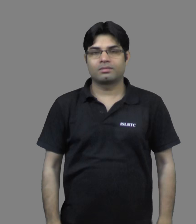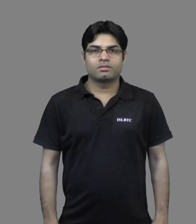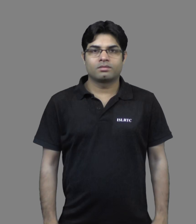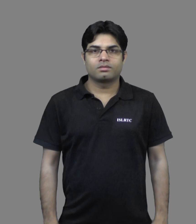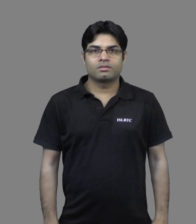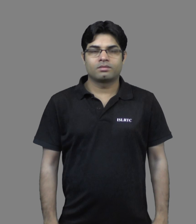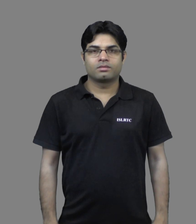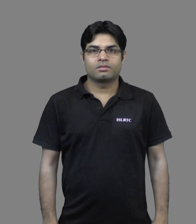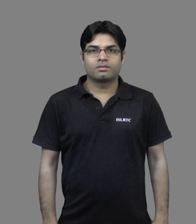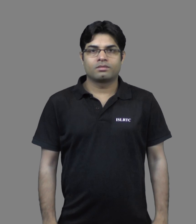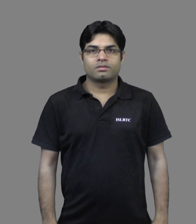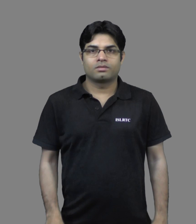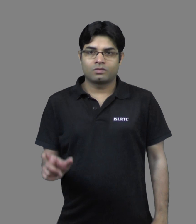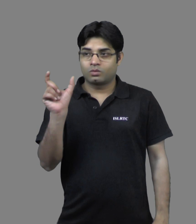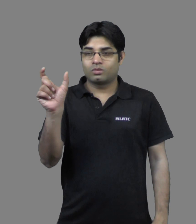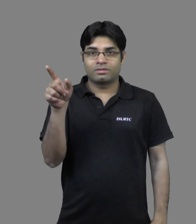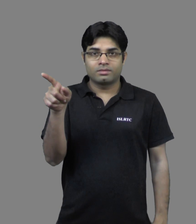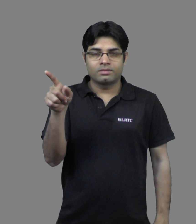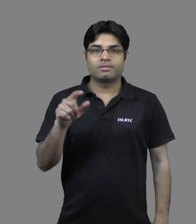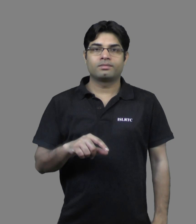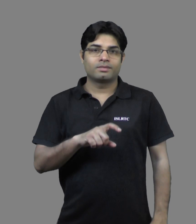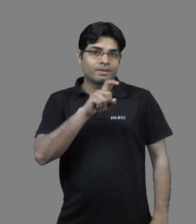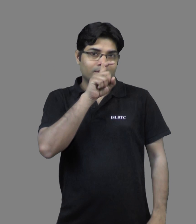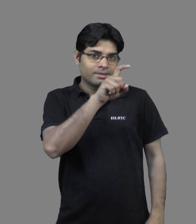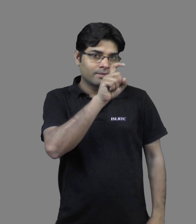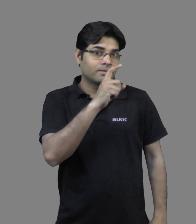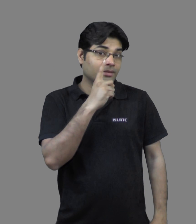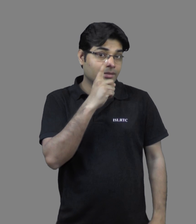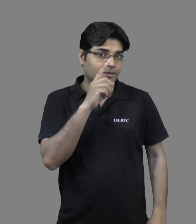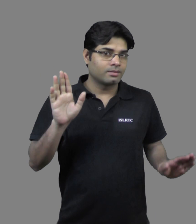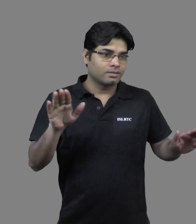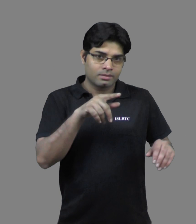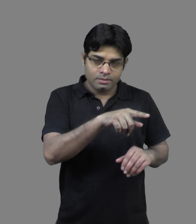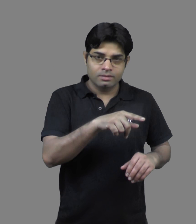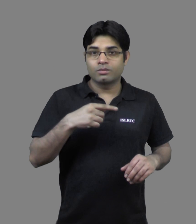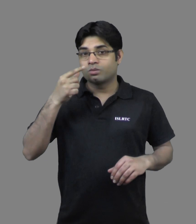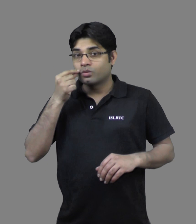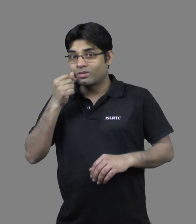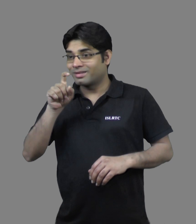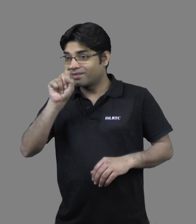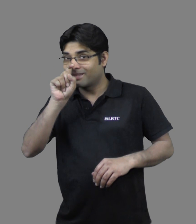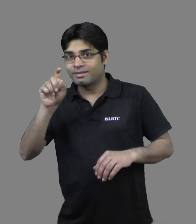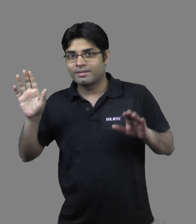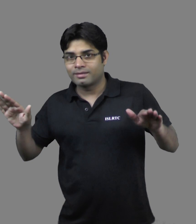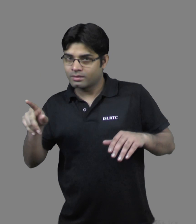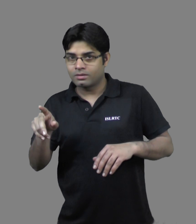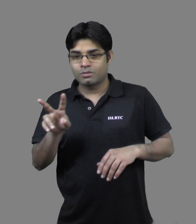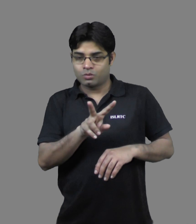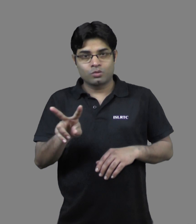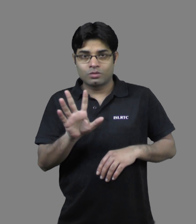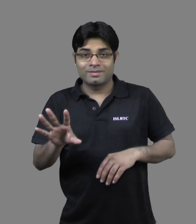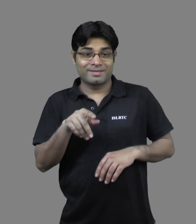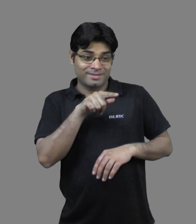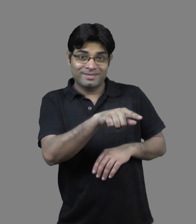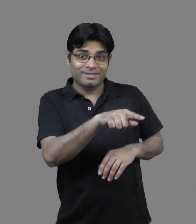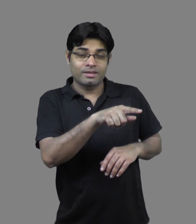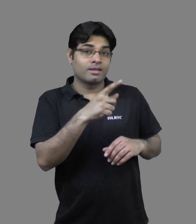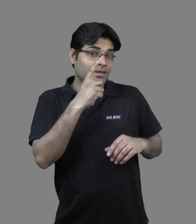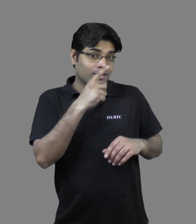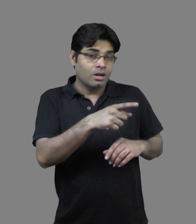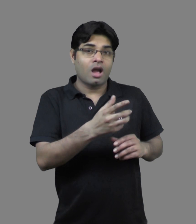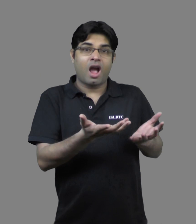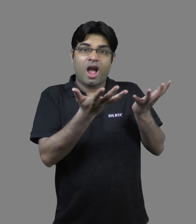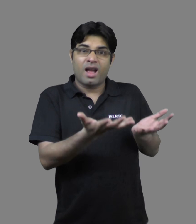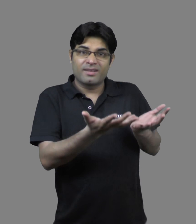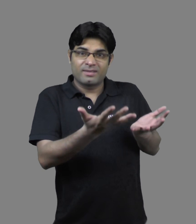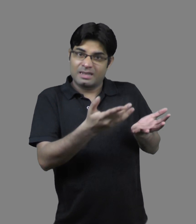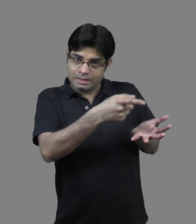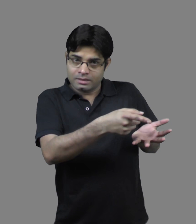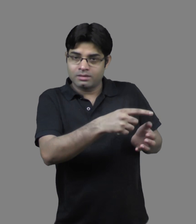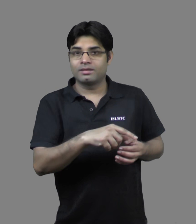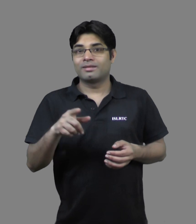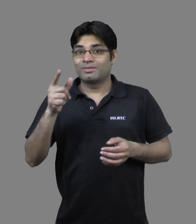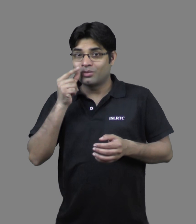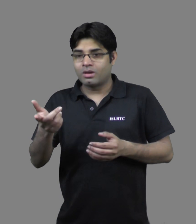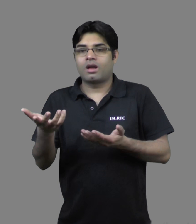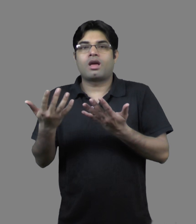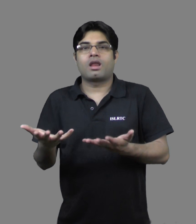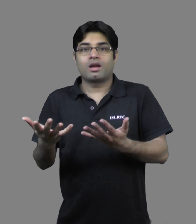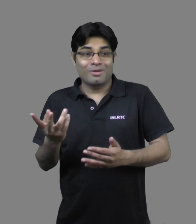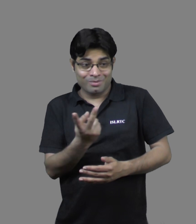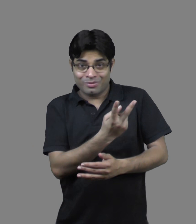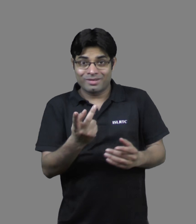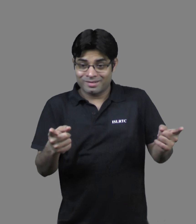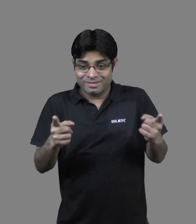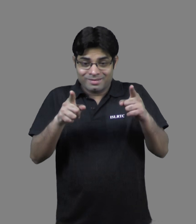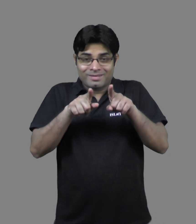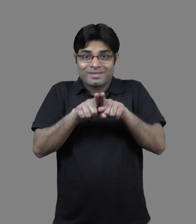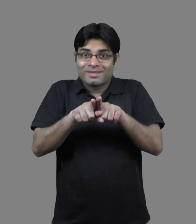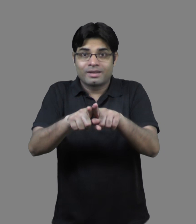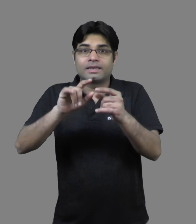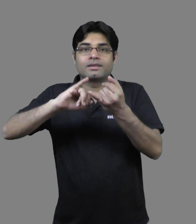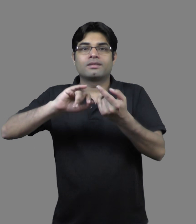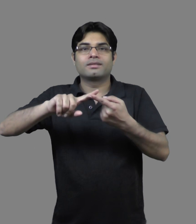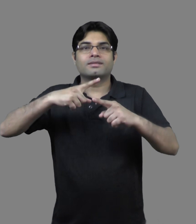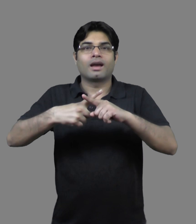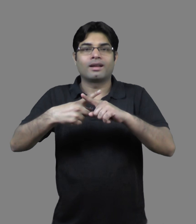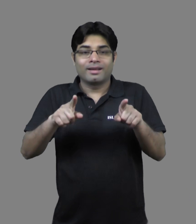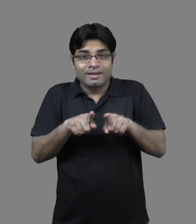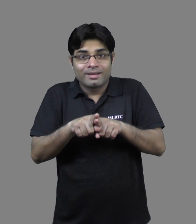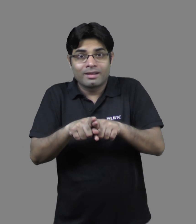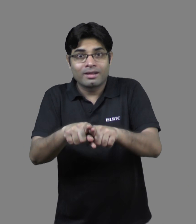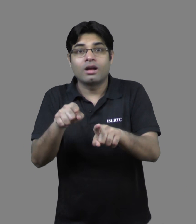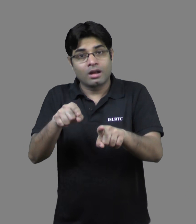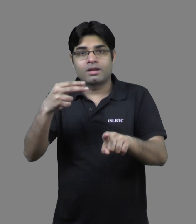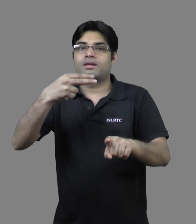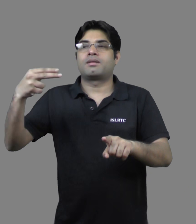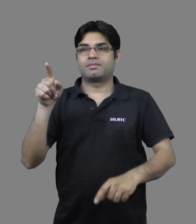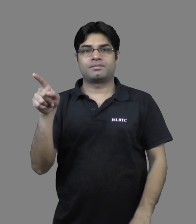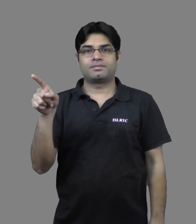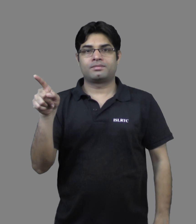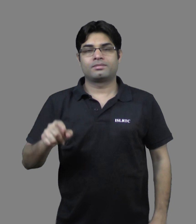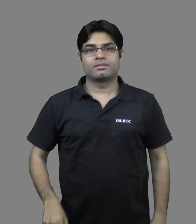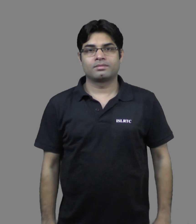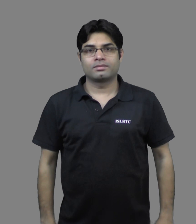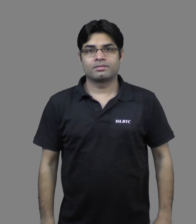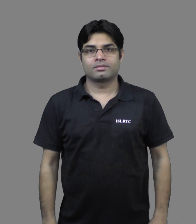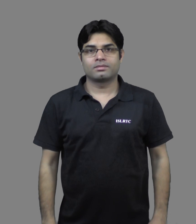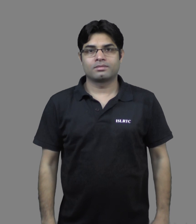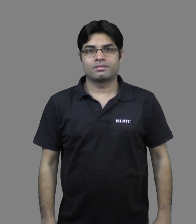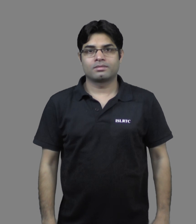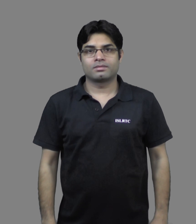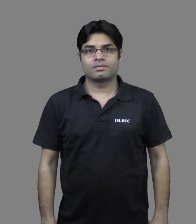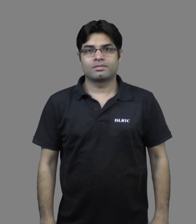Pen Mating